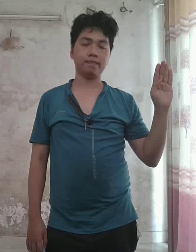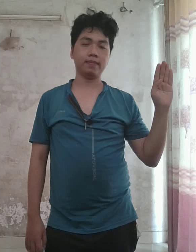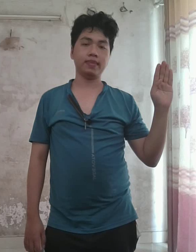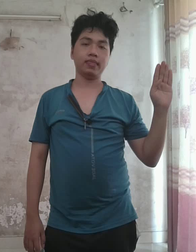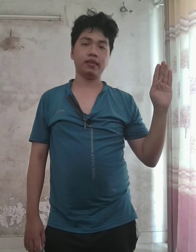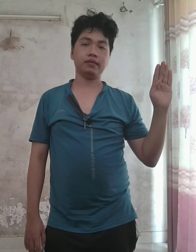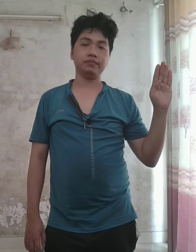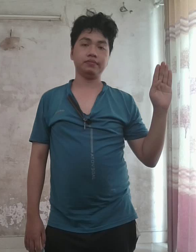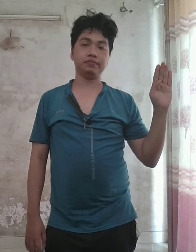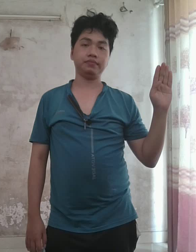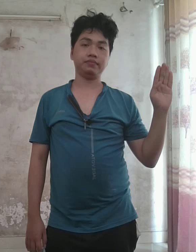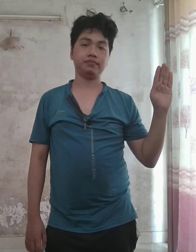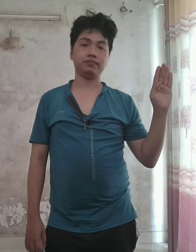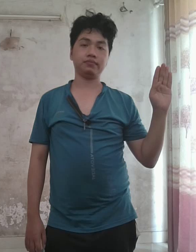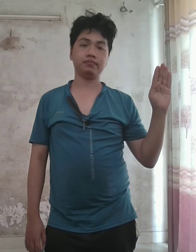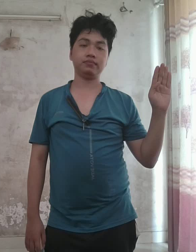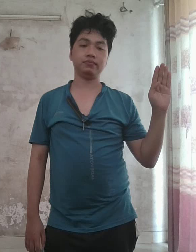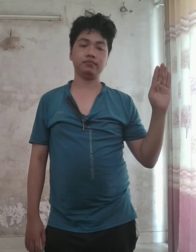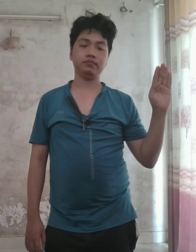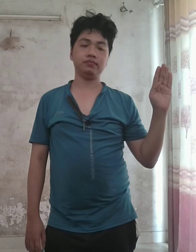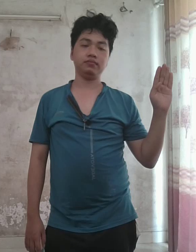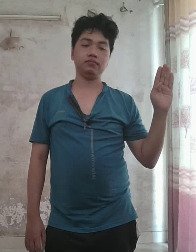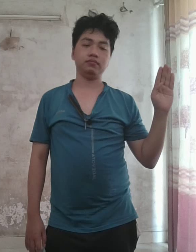b